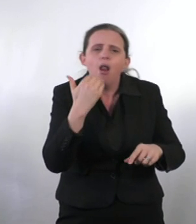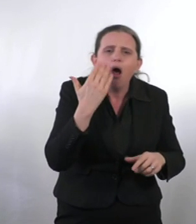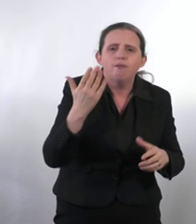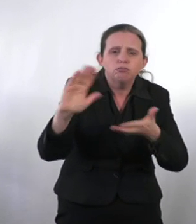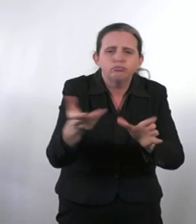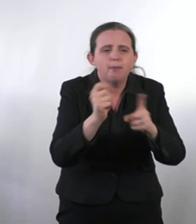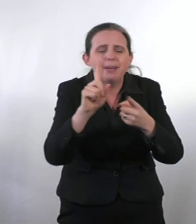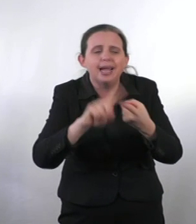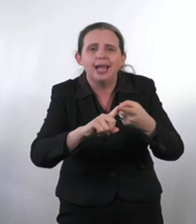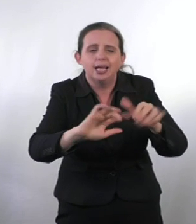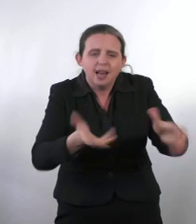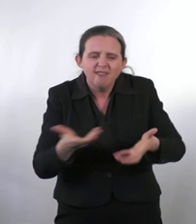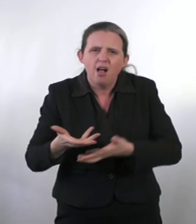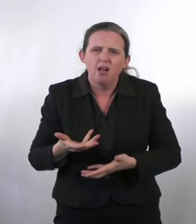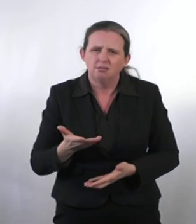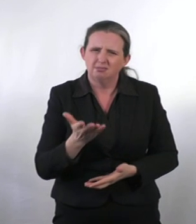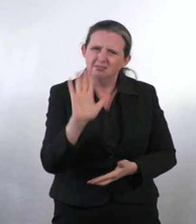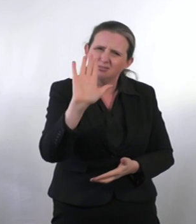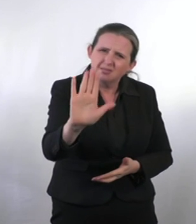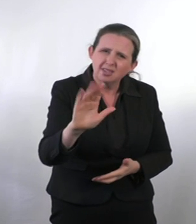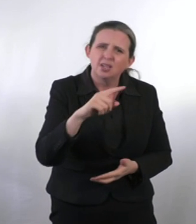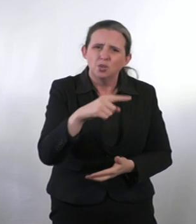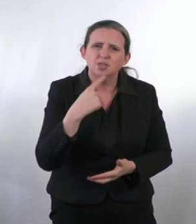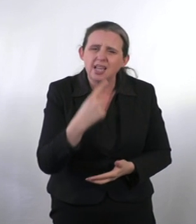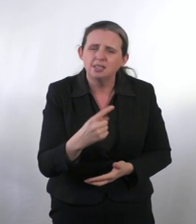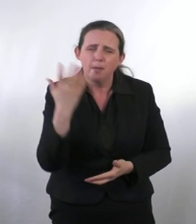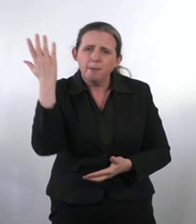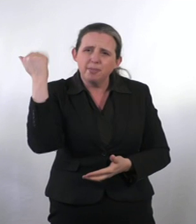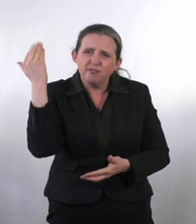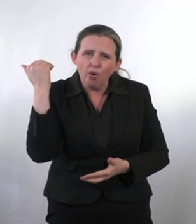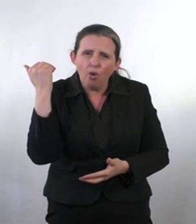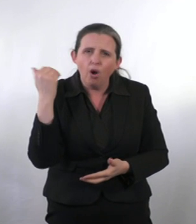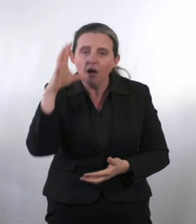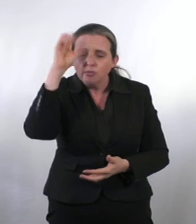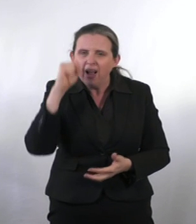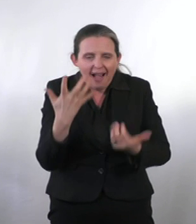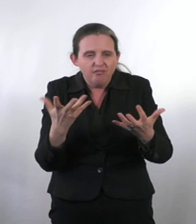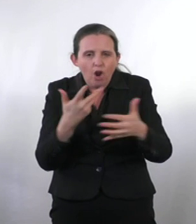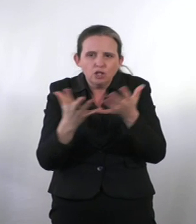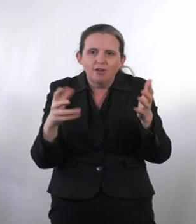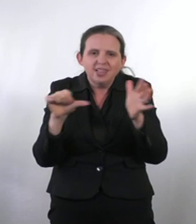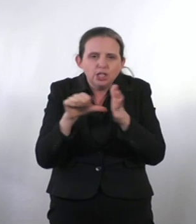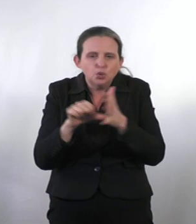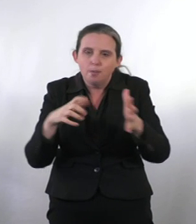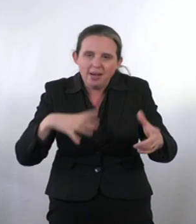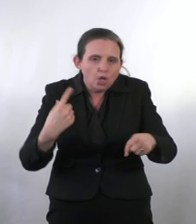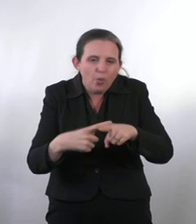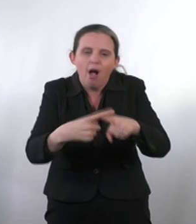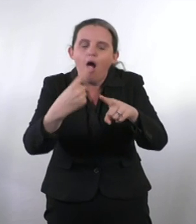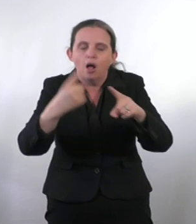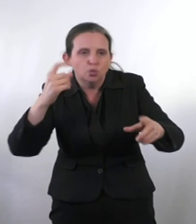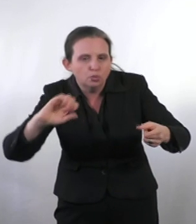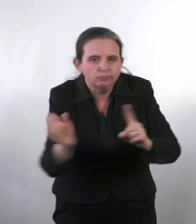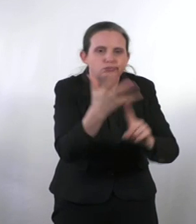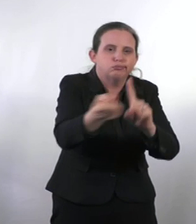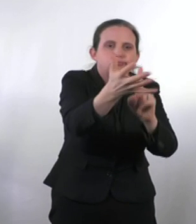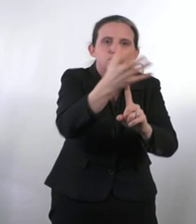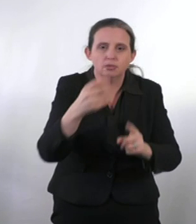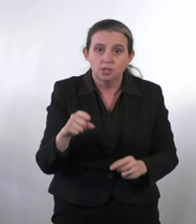I remember the right hon. and learned Gentleman saying that we needed to unblock the blockages in the system and that we needed to shift heaven and earth to get it done.